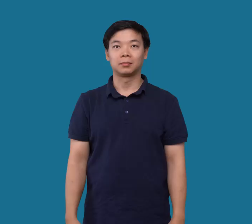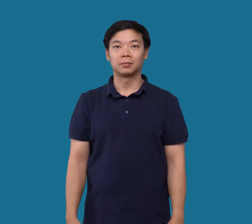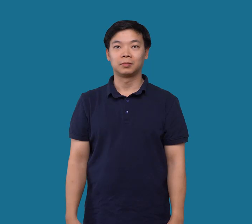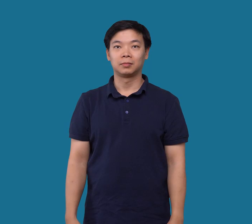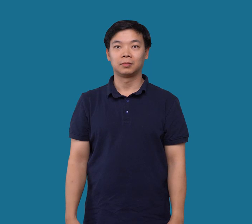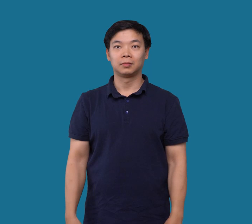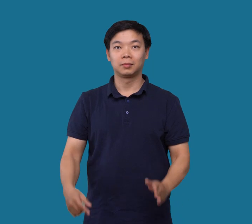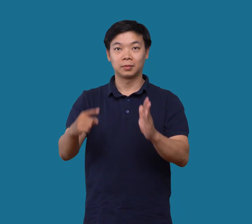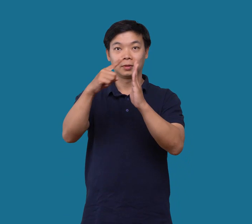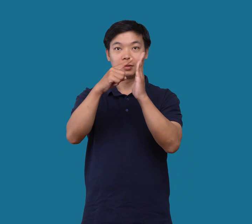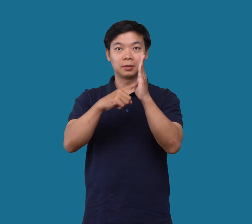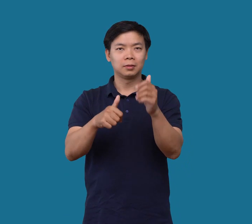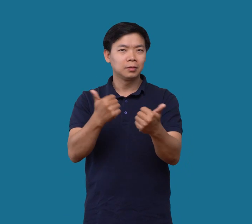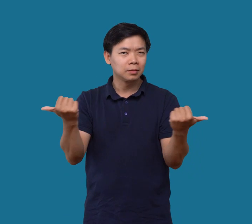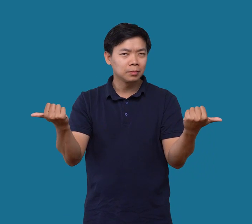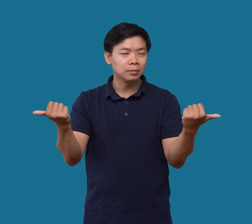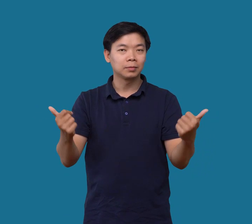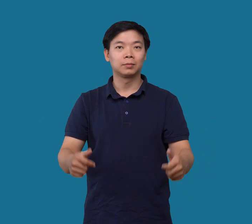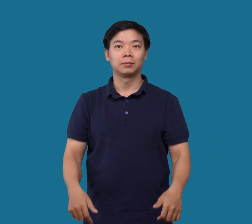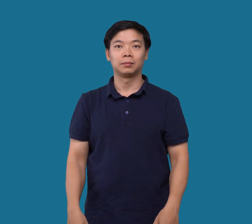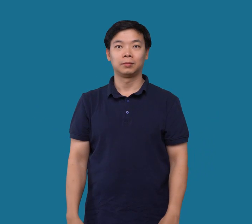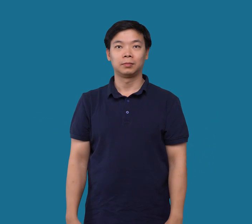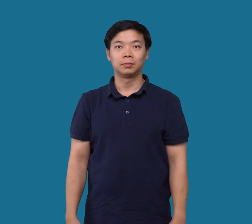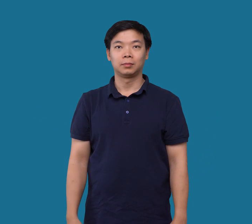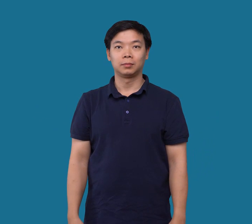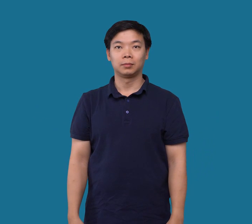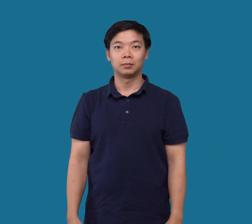lúc nào